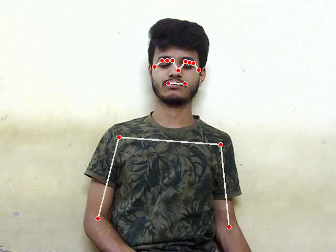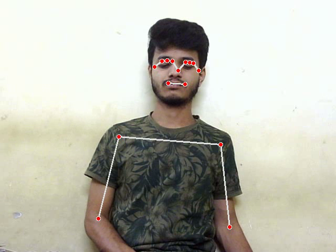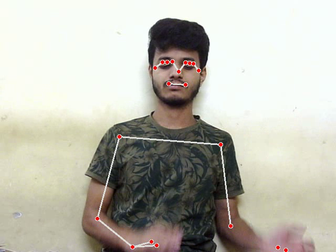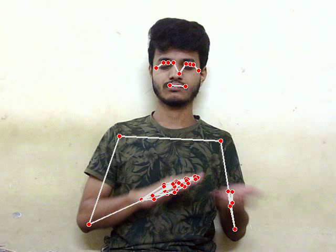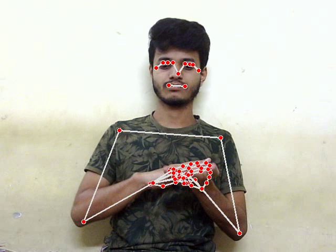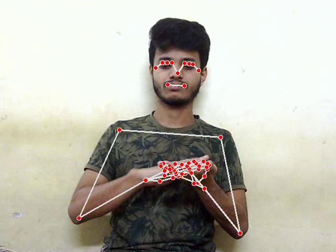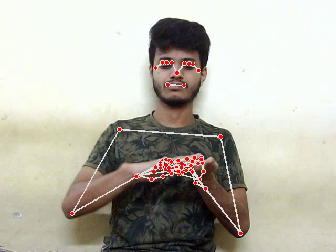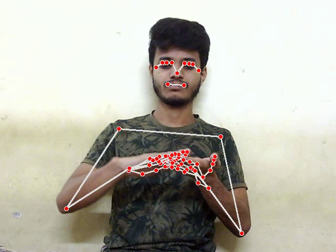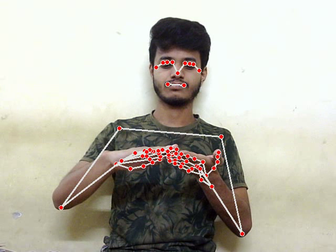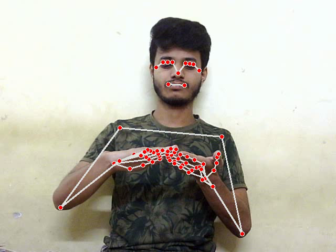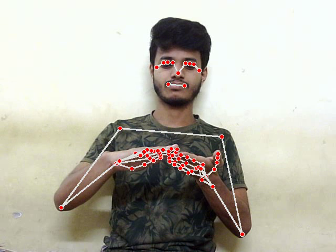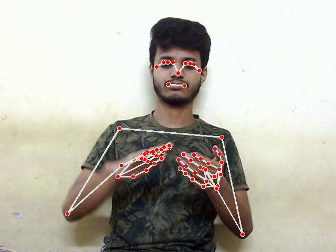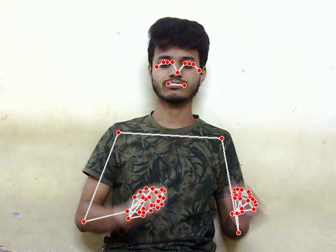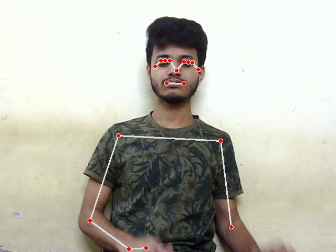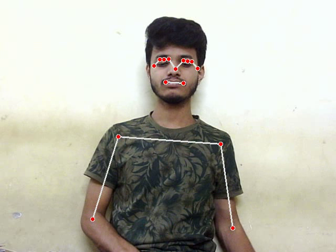nice